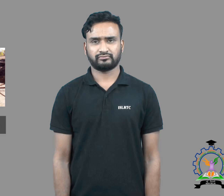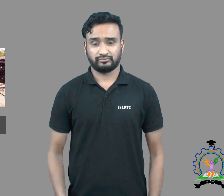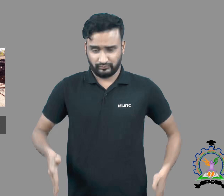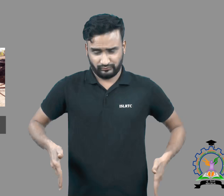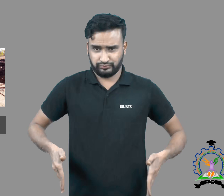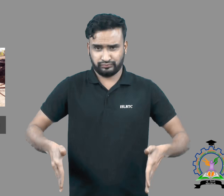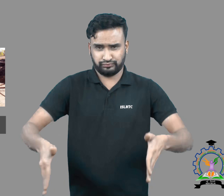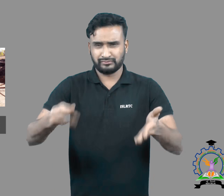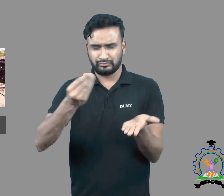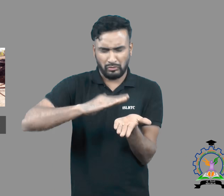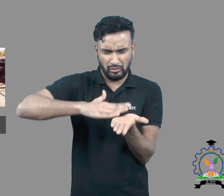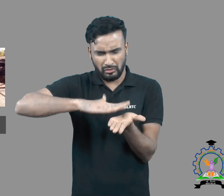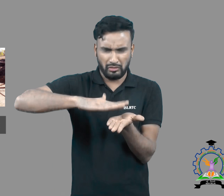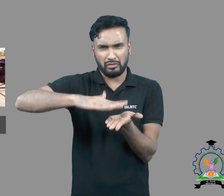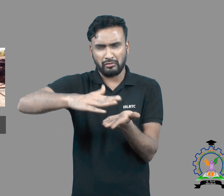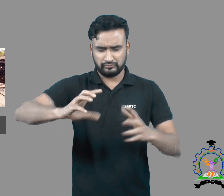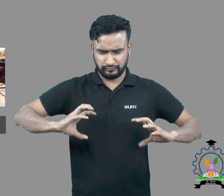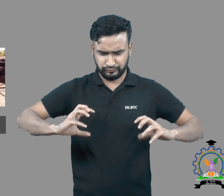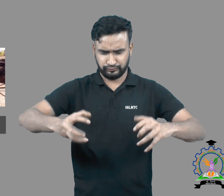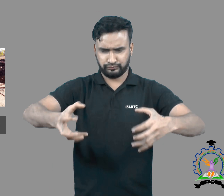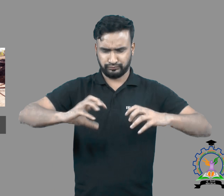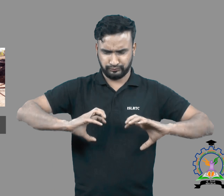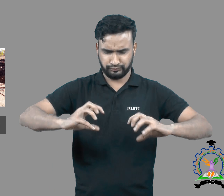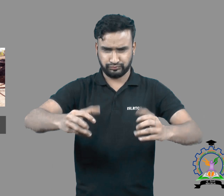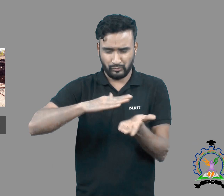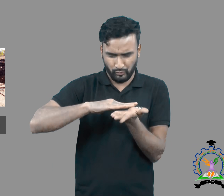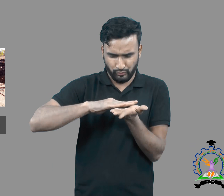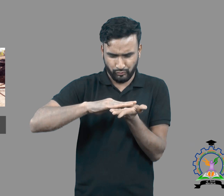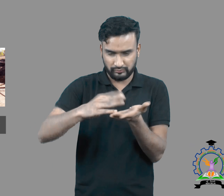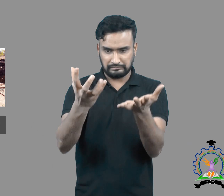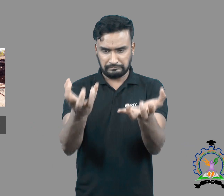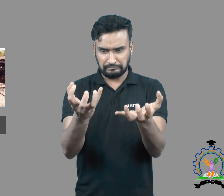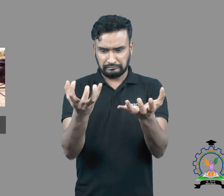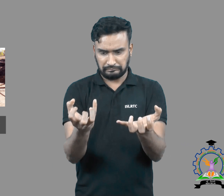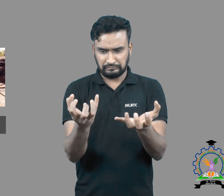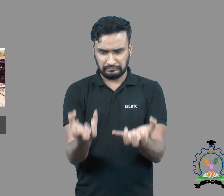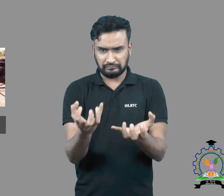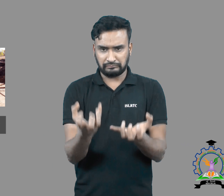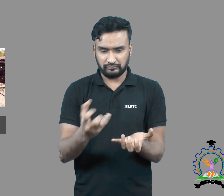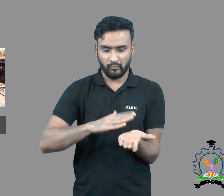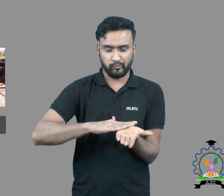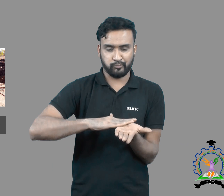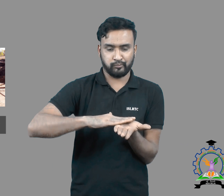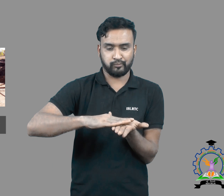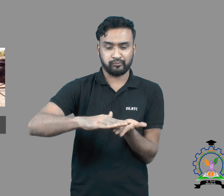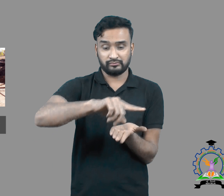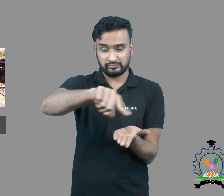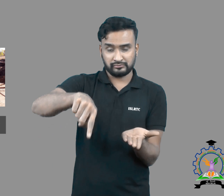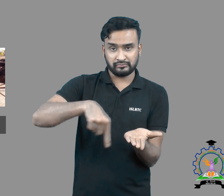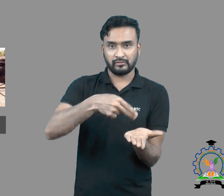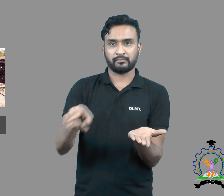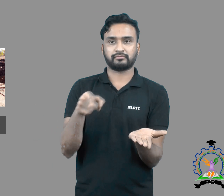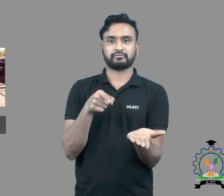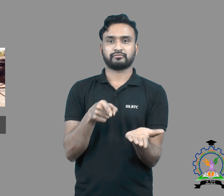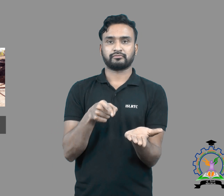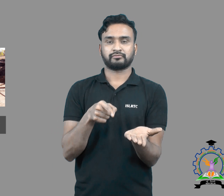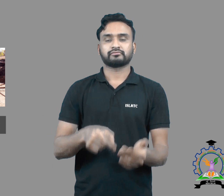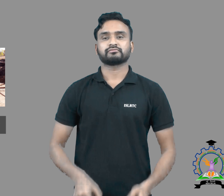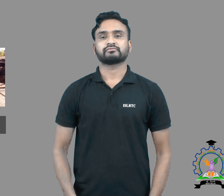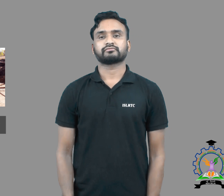Compaction